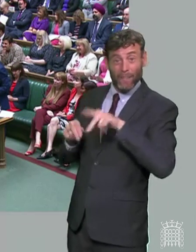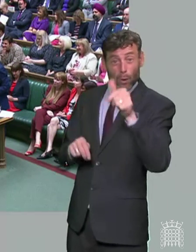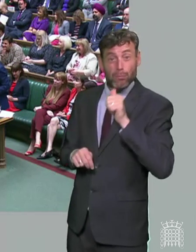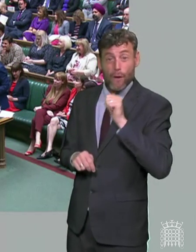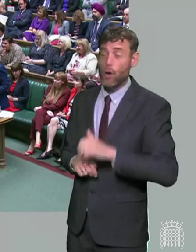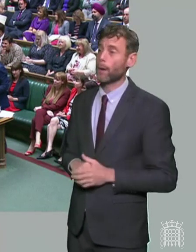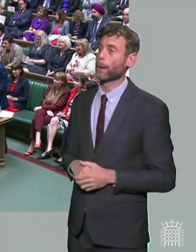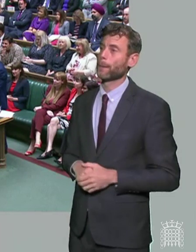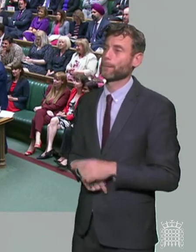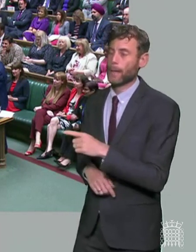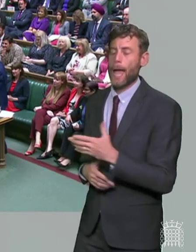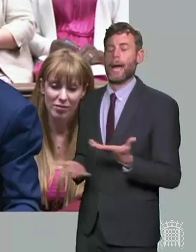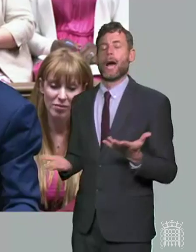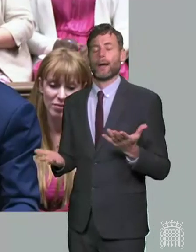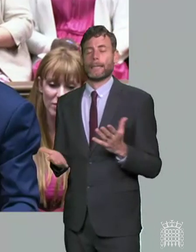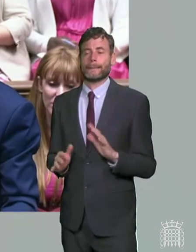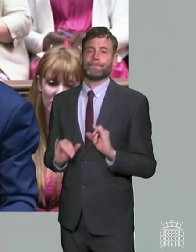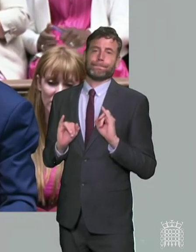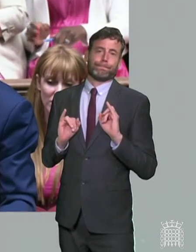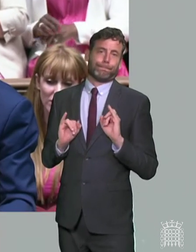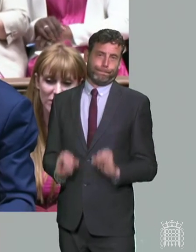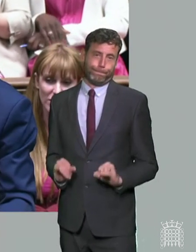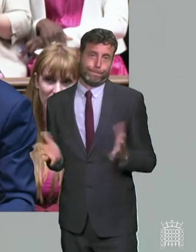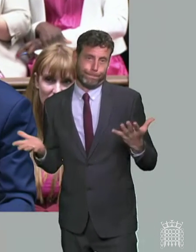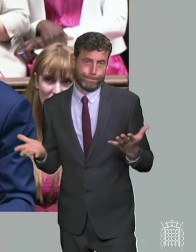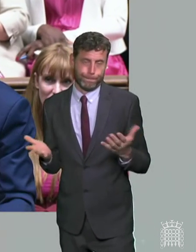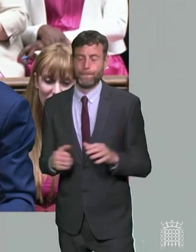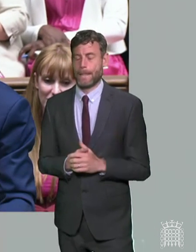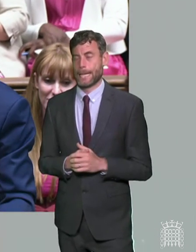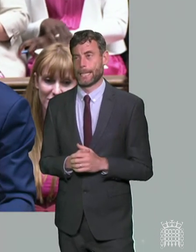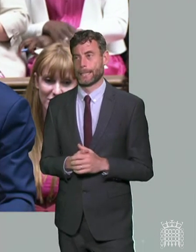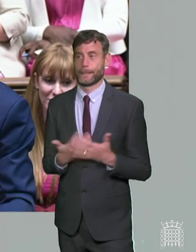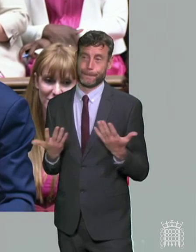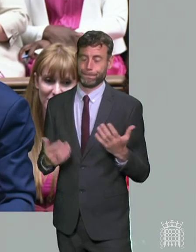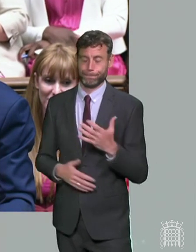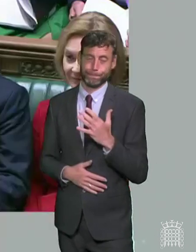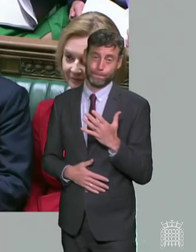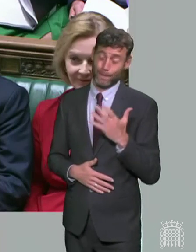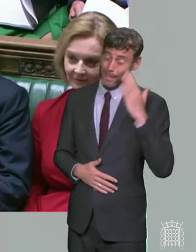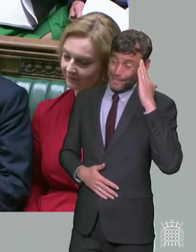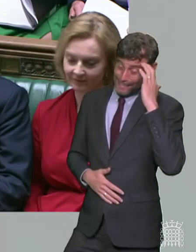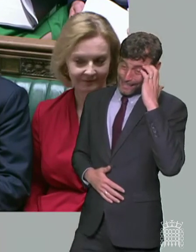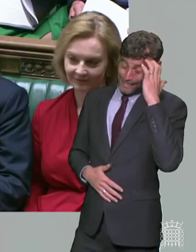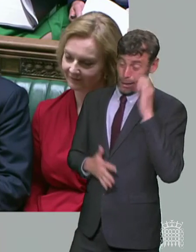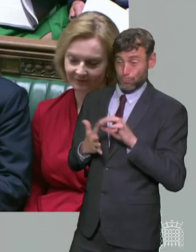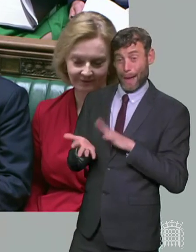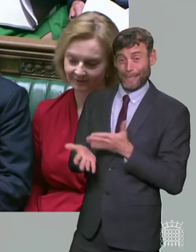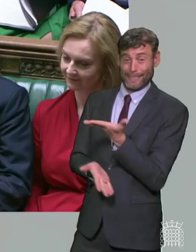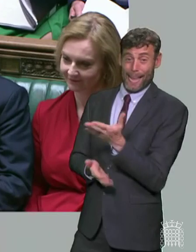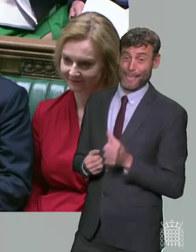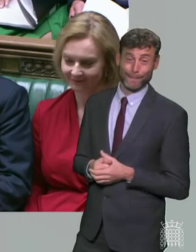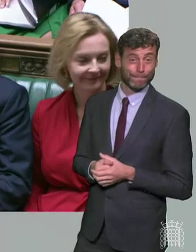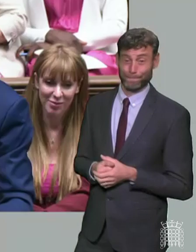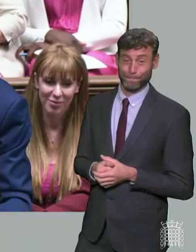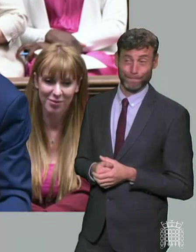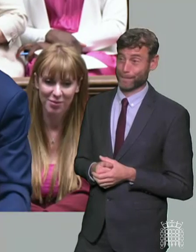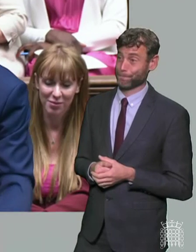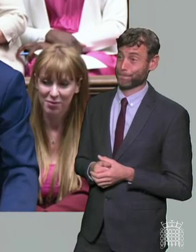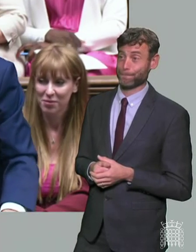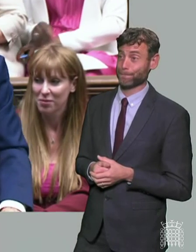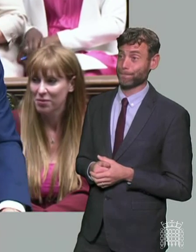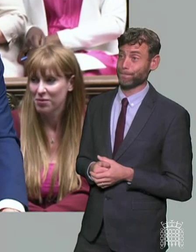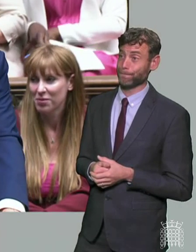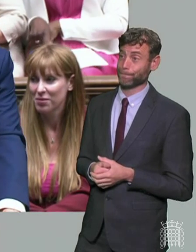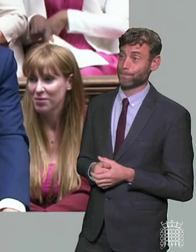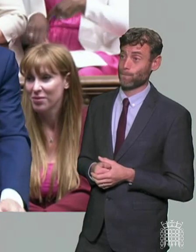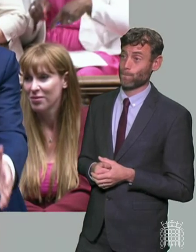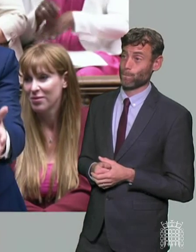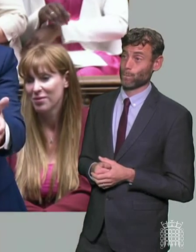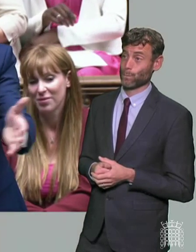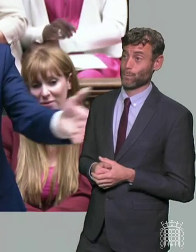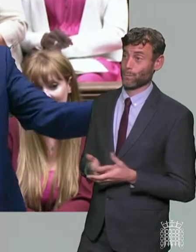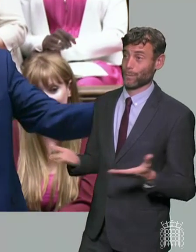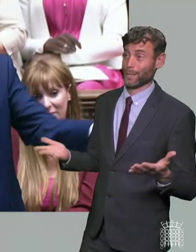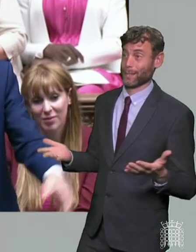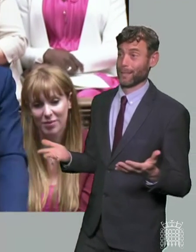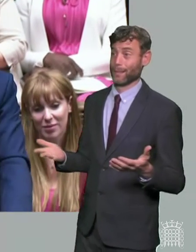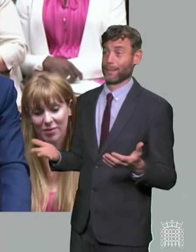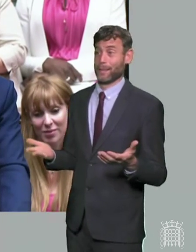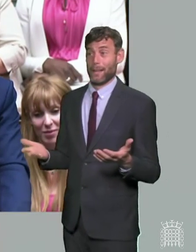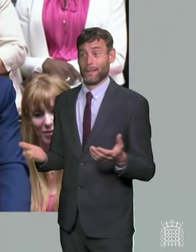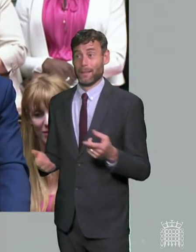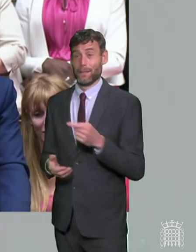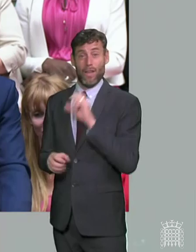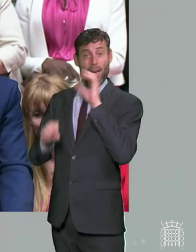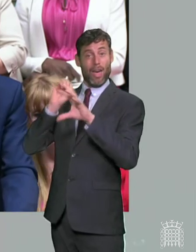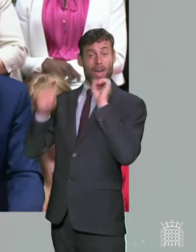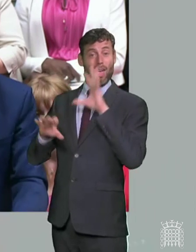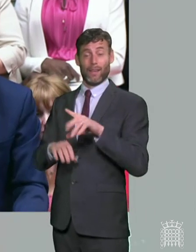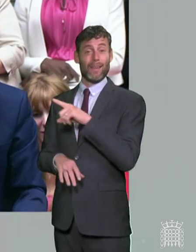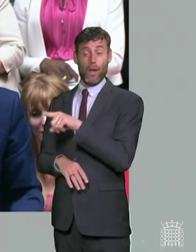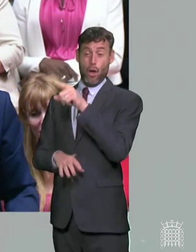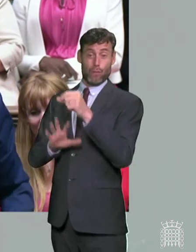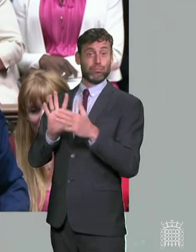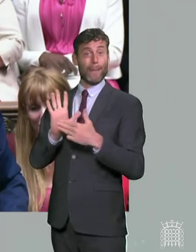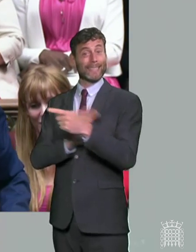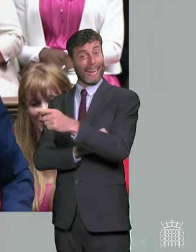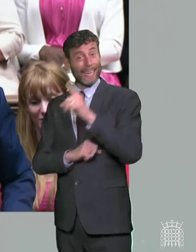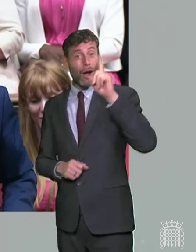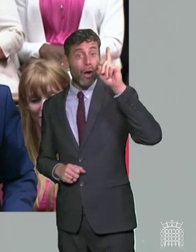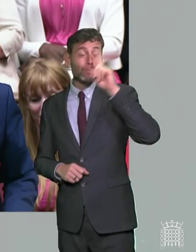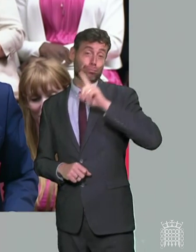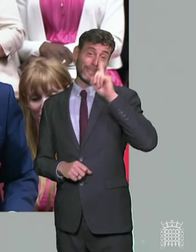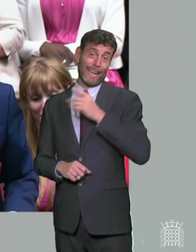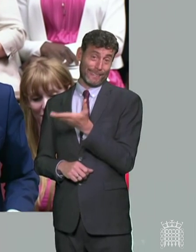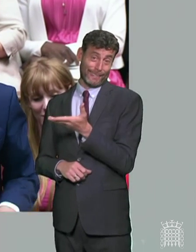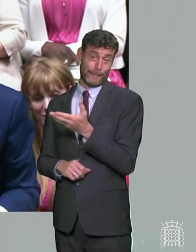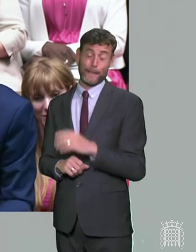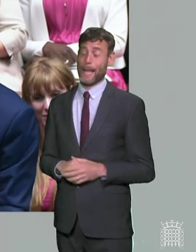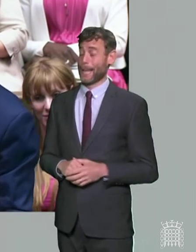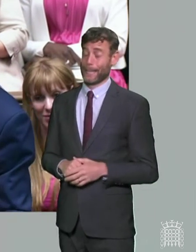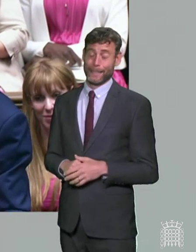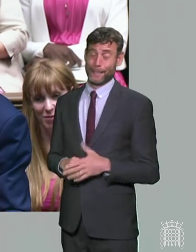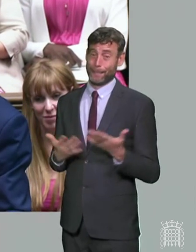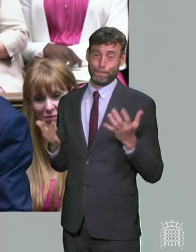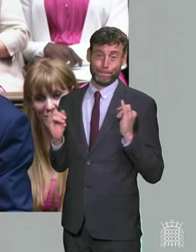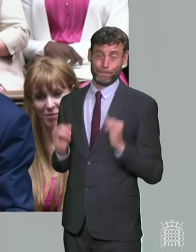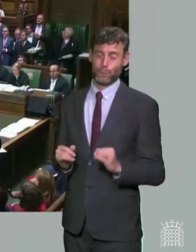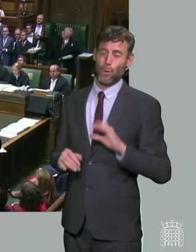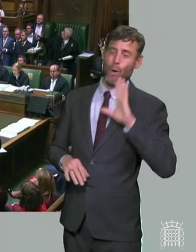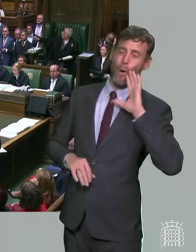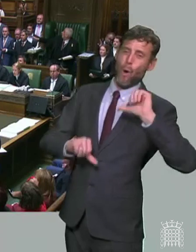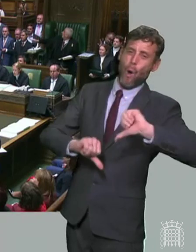Order. Can I just say to both of you that you need to calm down? And there are two over here as well.